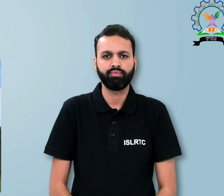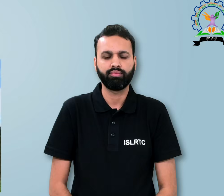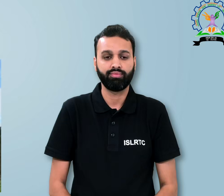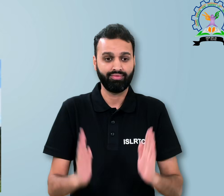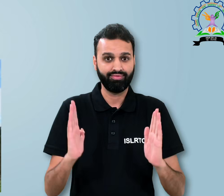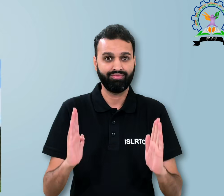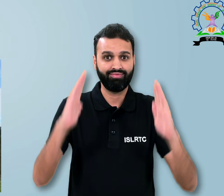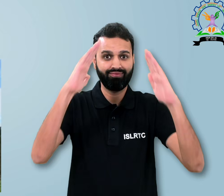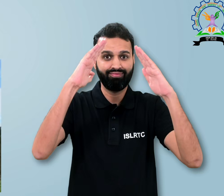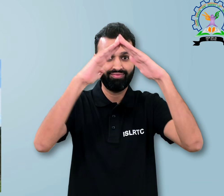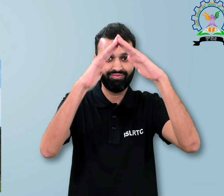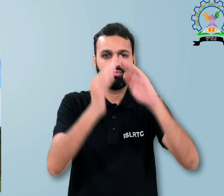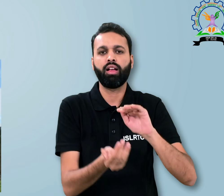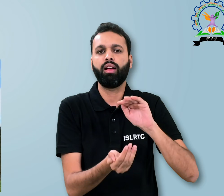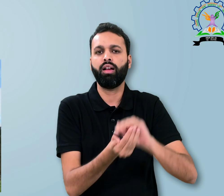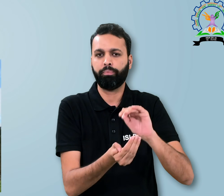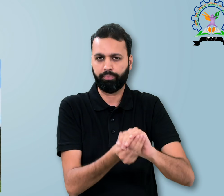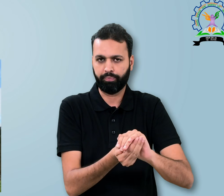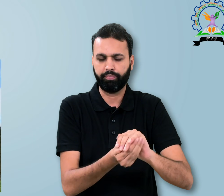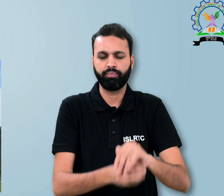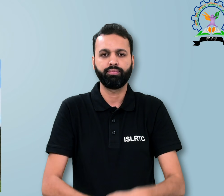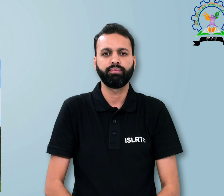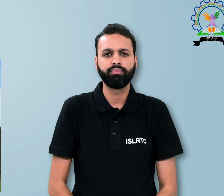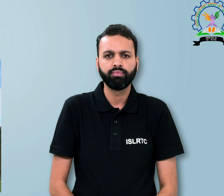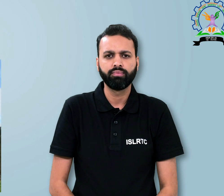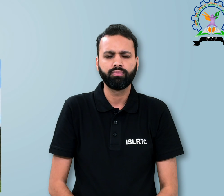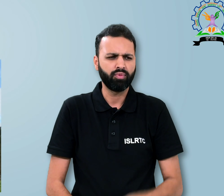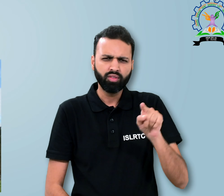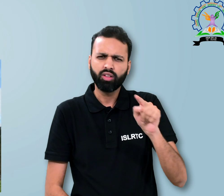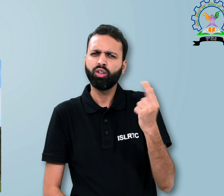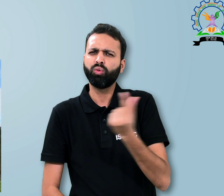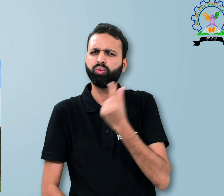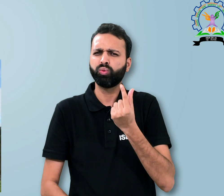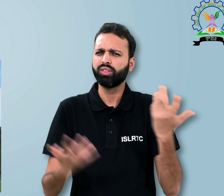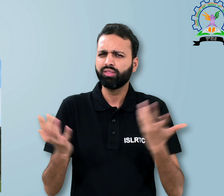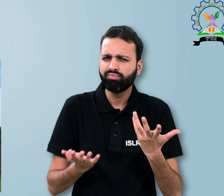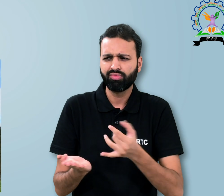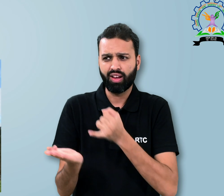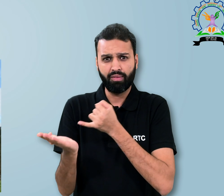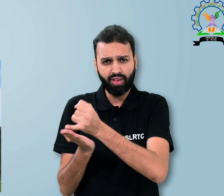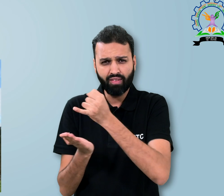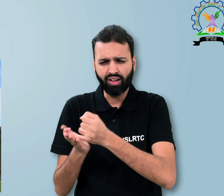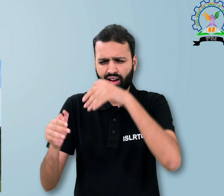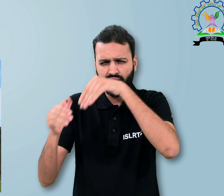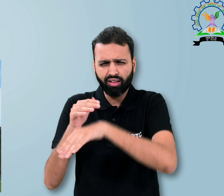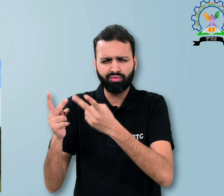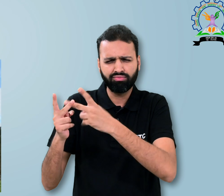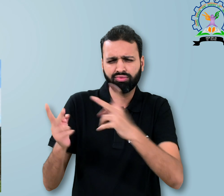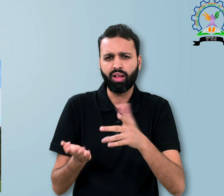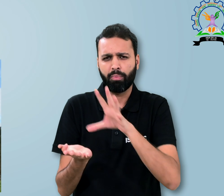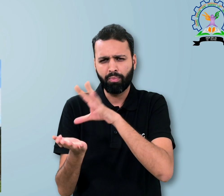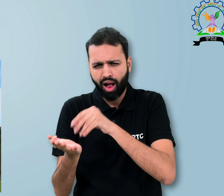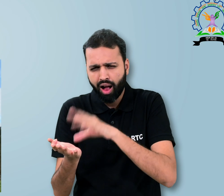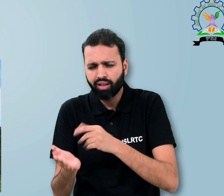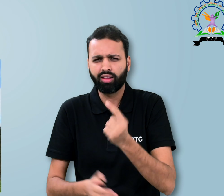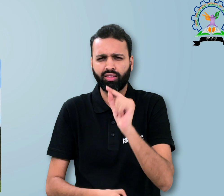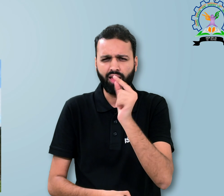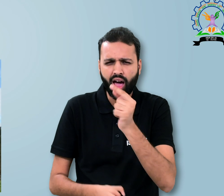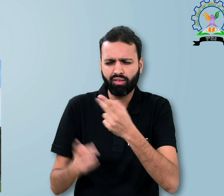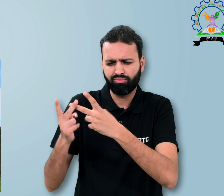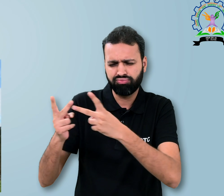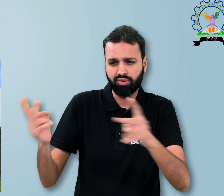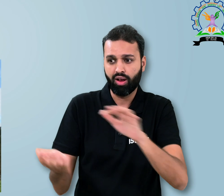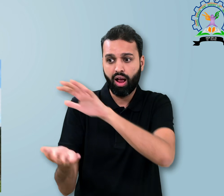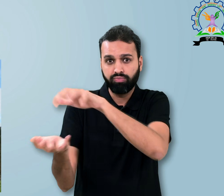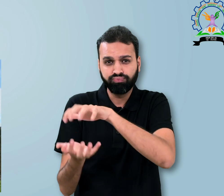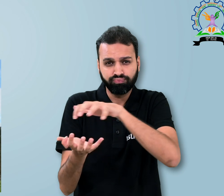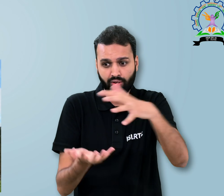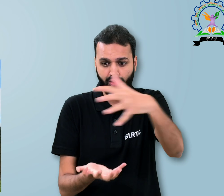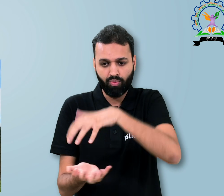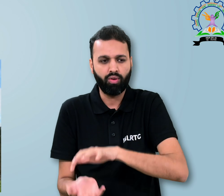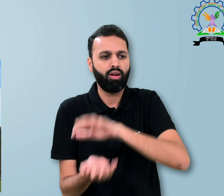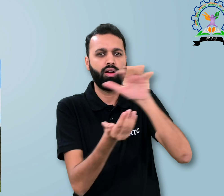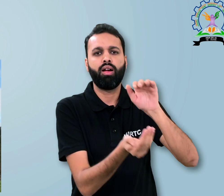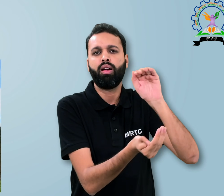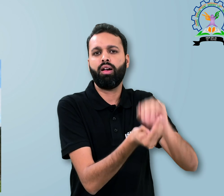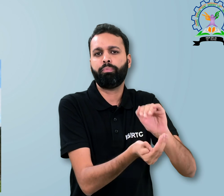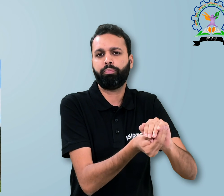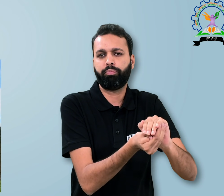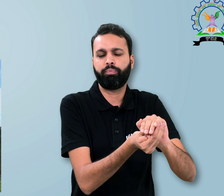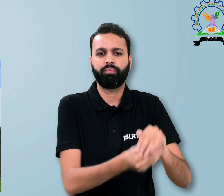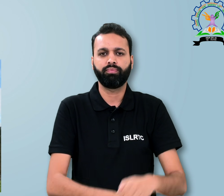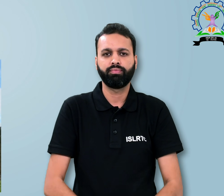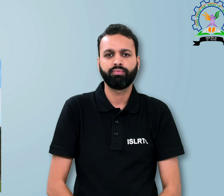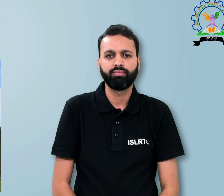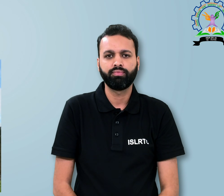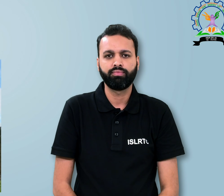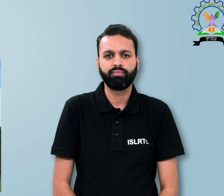Silos Silos are used in agriculture to store grain commonly used for bulk storage.